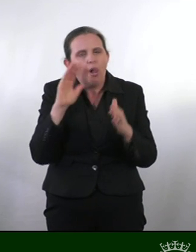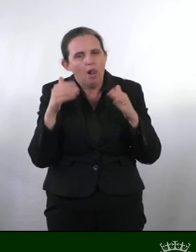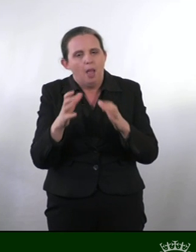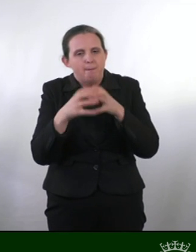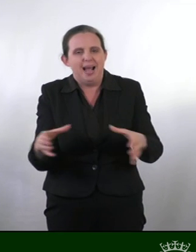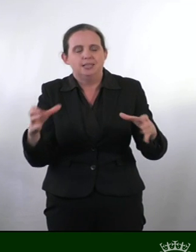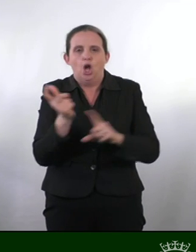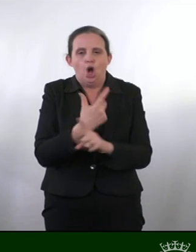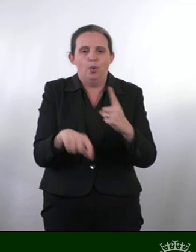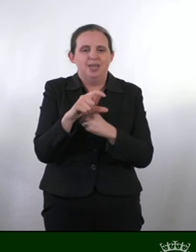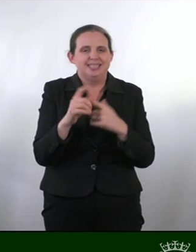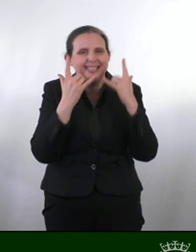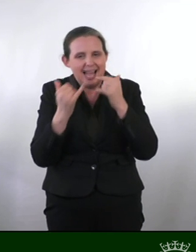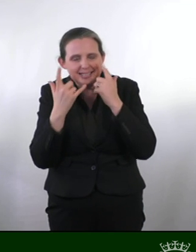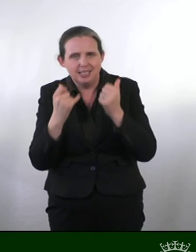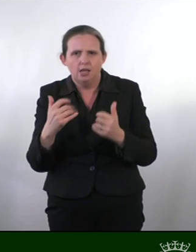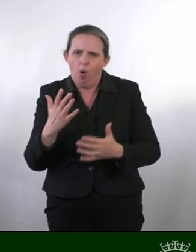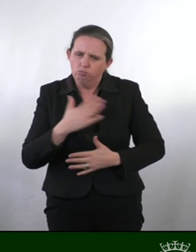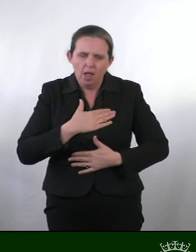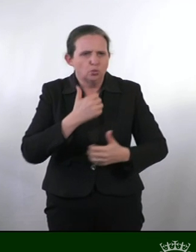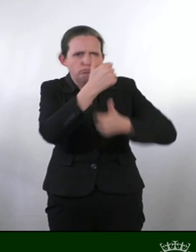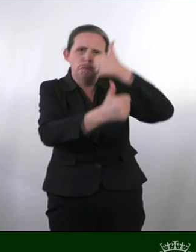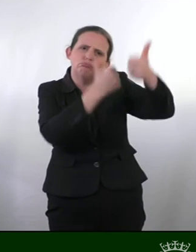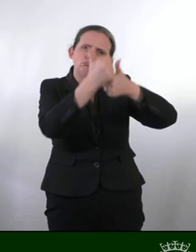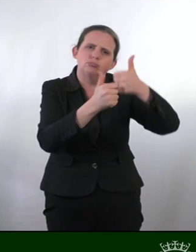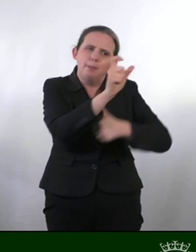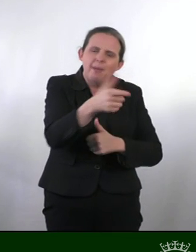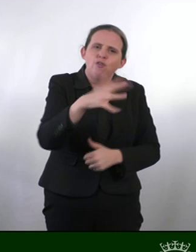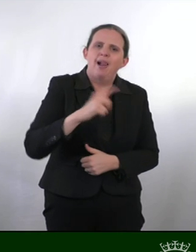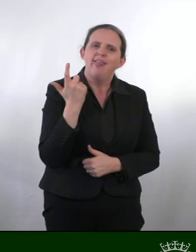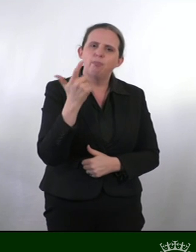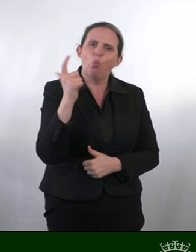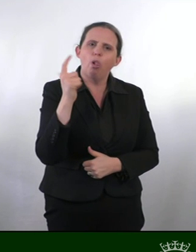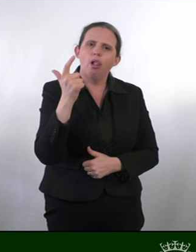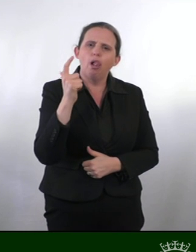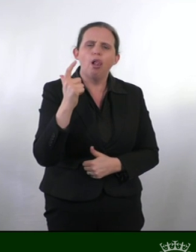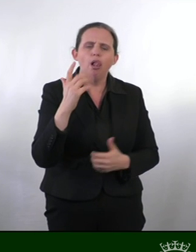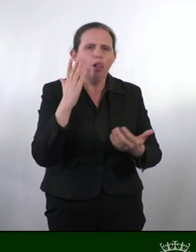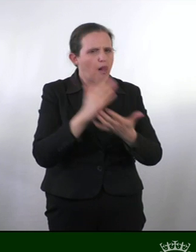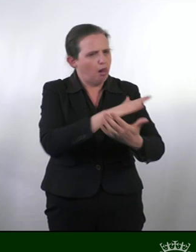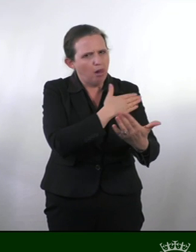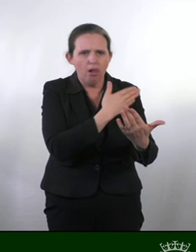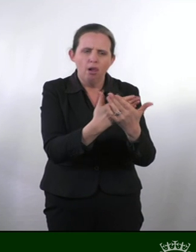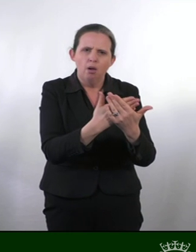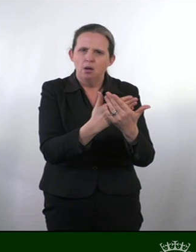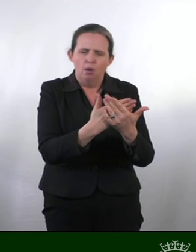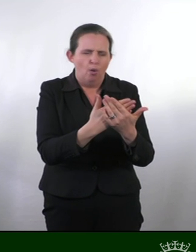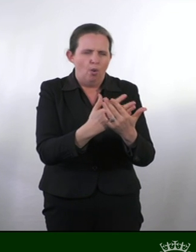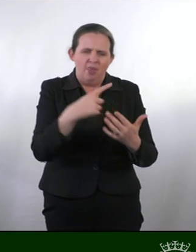I pay tribute to the people of Liverpool, who have really stepped up in huge numbers.